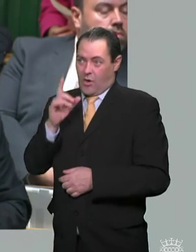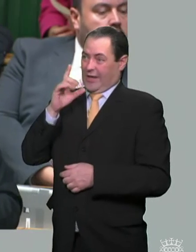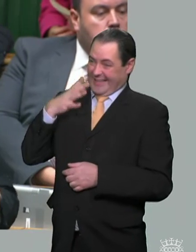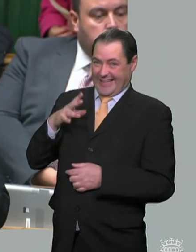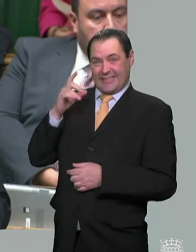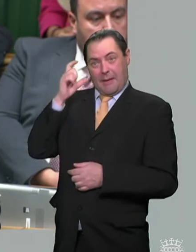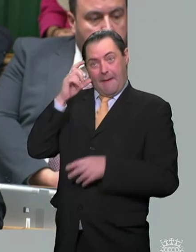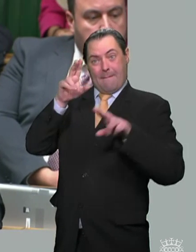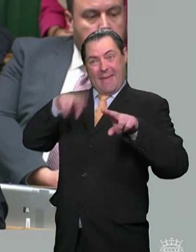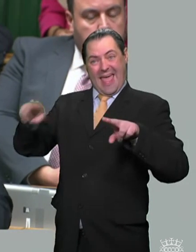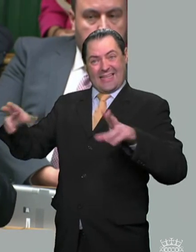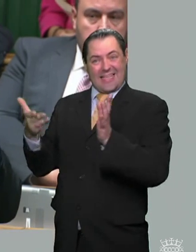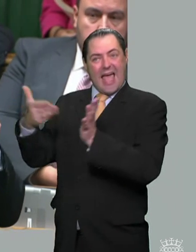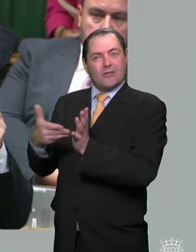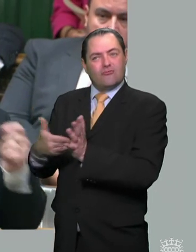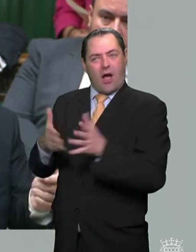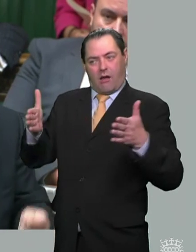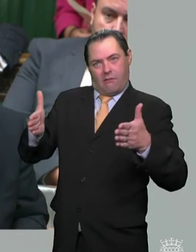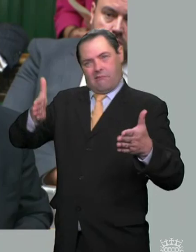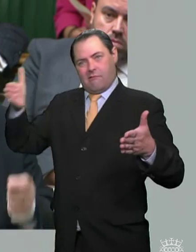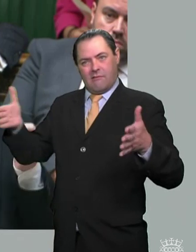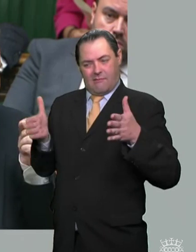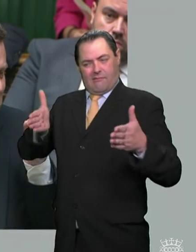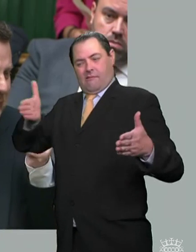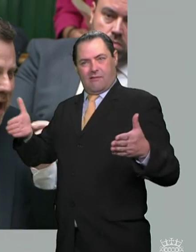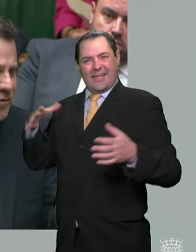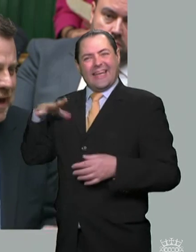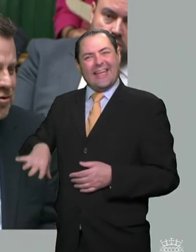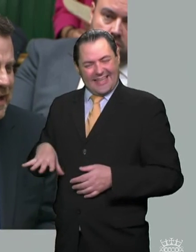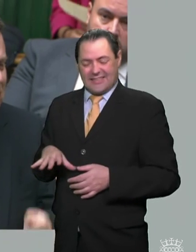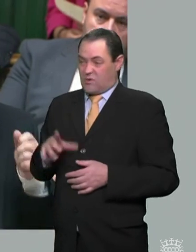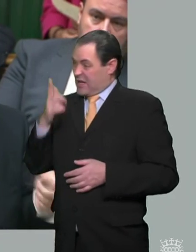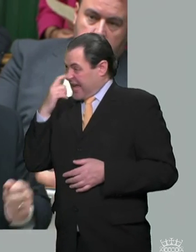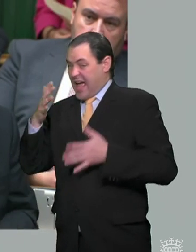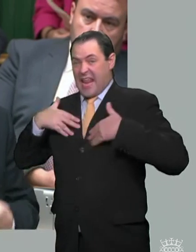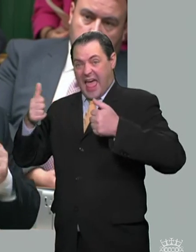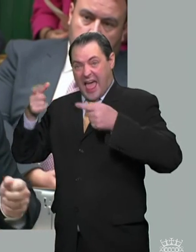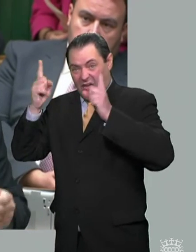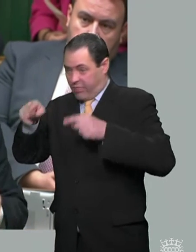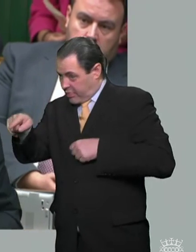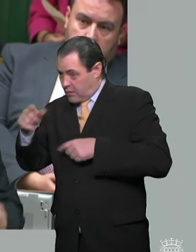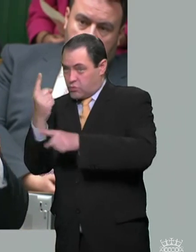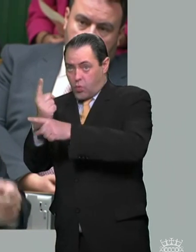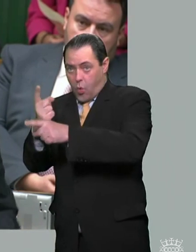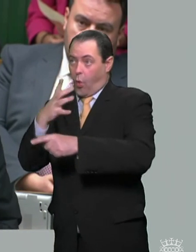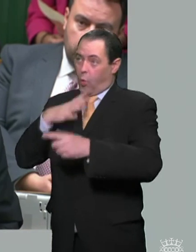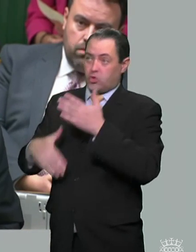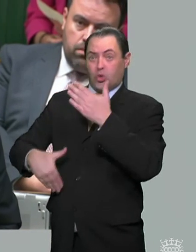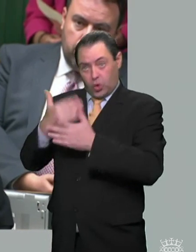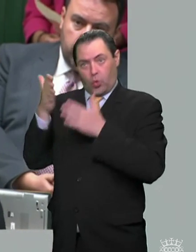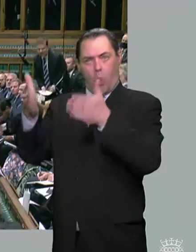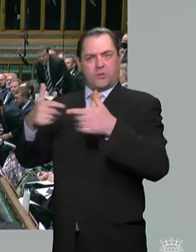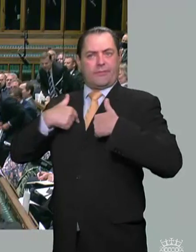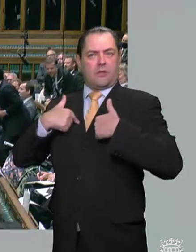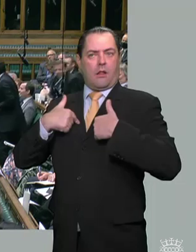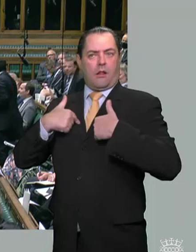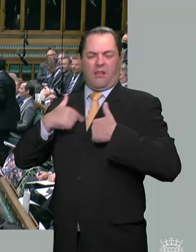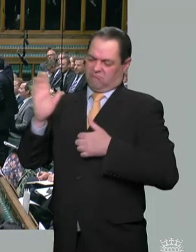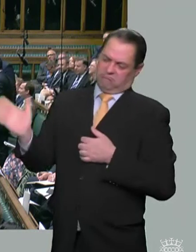Will the Deputy Prime Minister speak to the Health and Social Care Secretary and ask him to back our bid for a new hospital in Warrington?